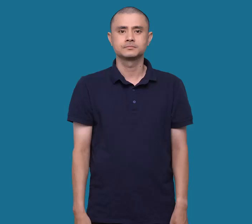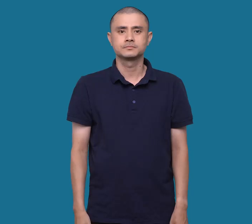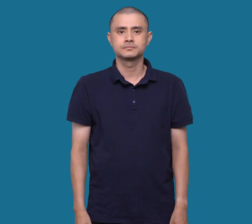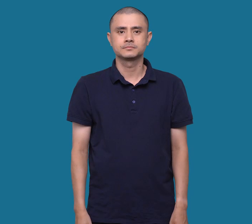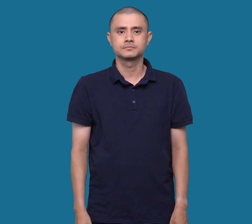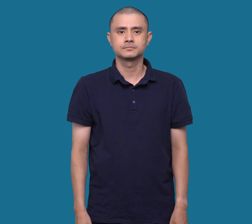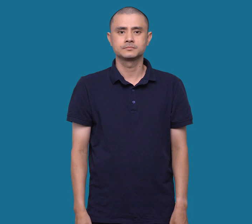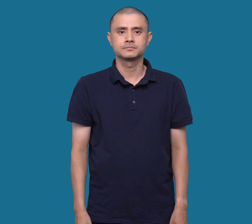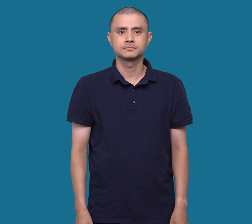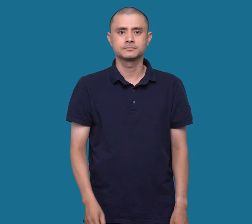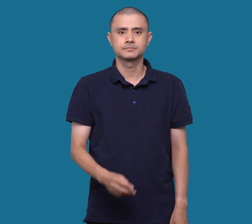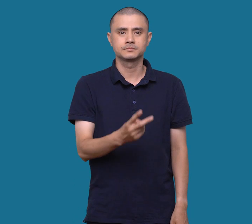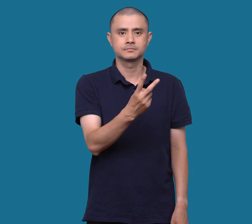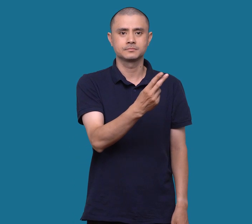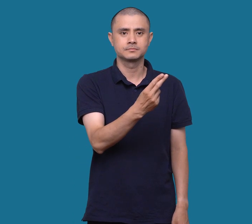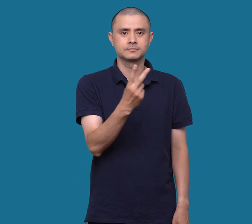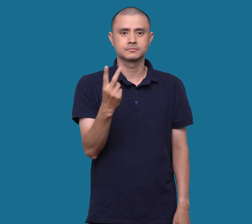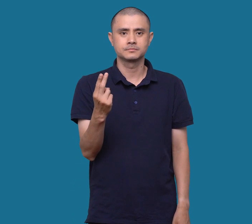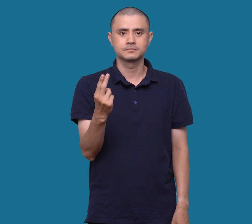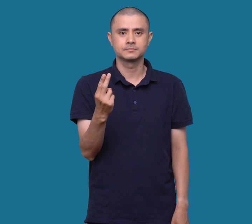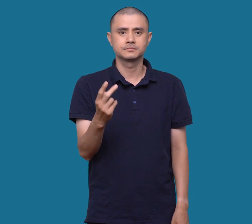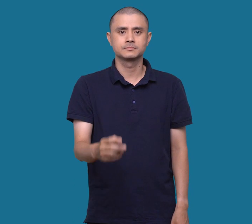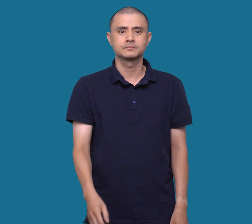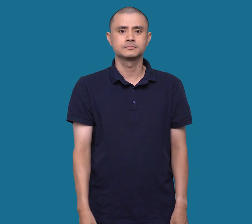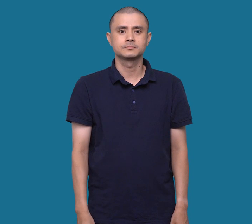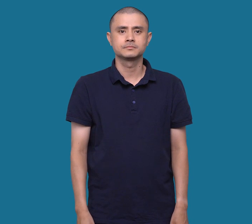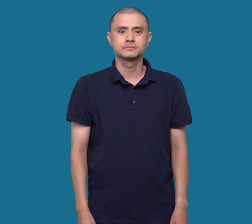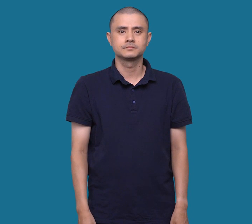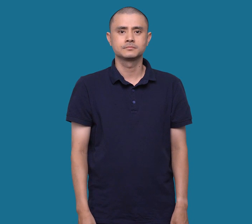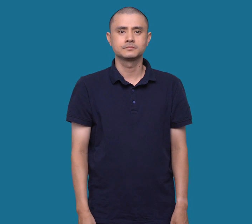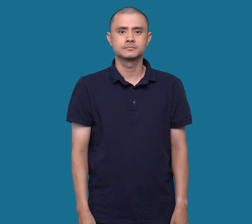đôi/cặp